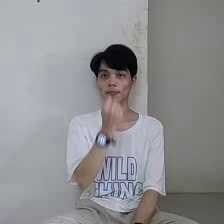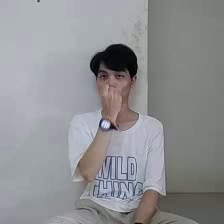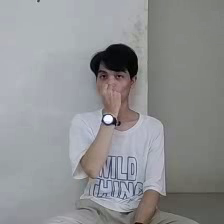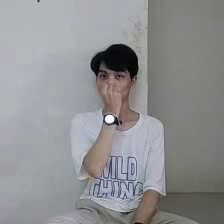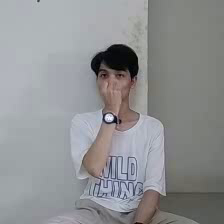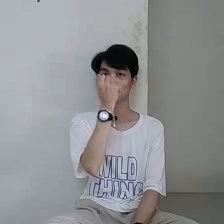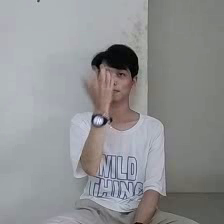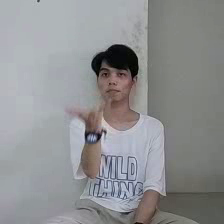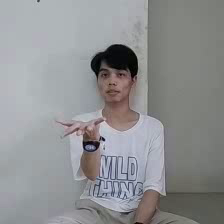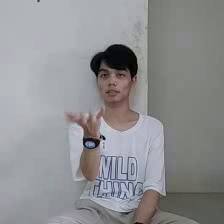Cảm ơn